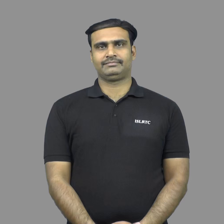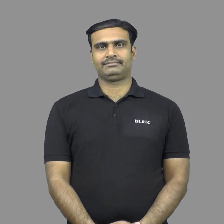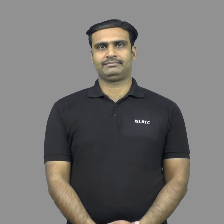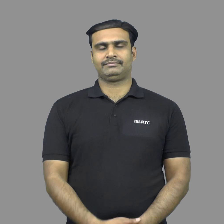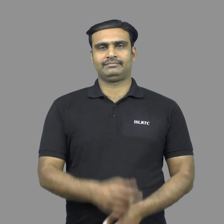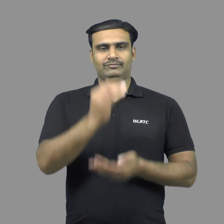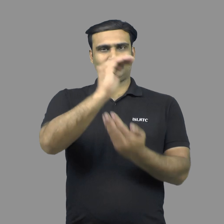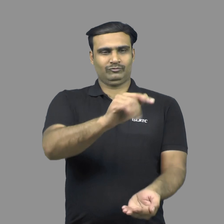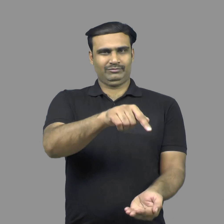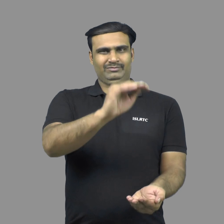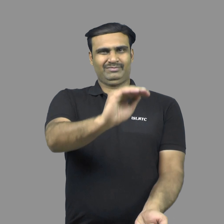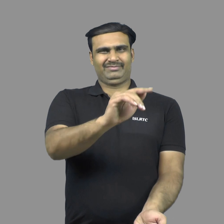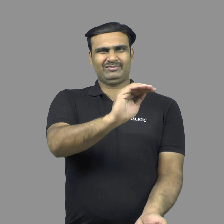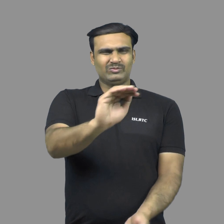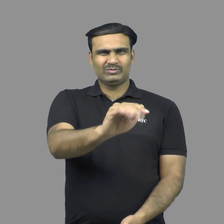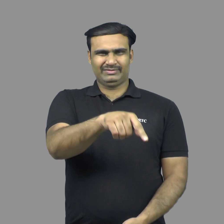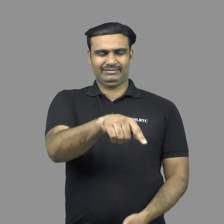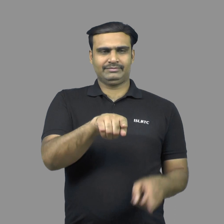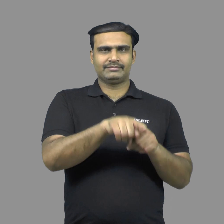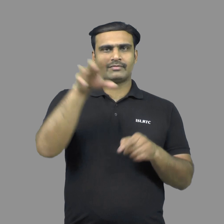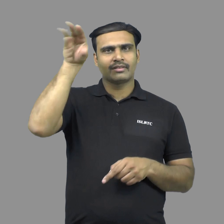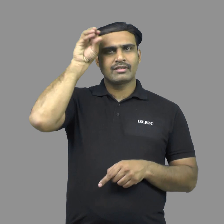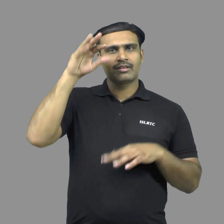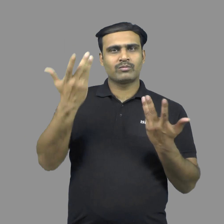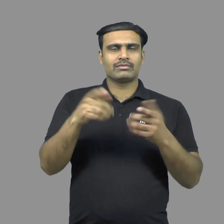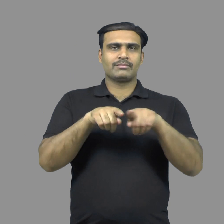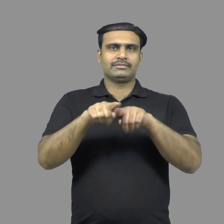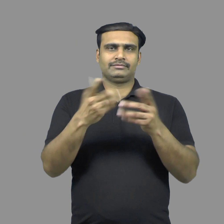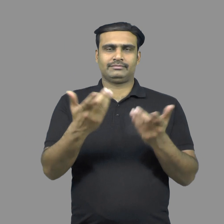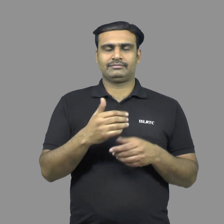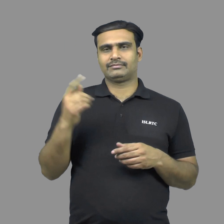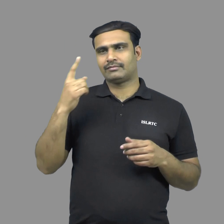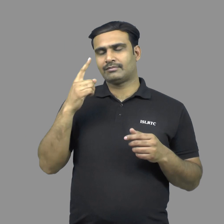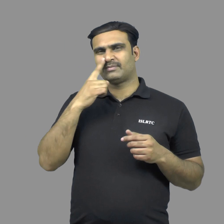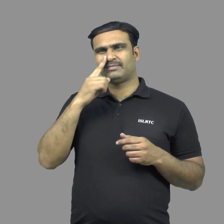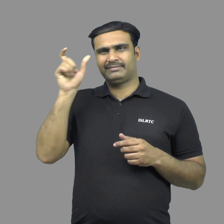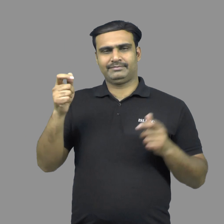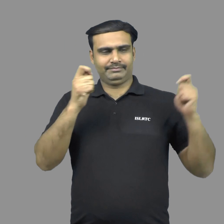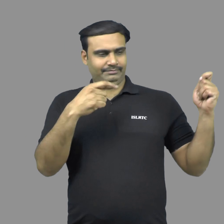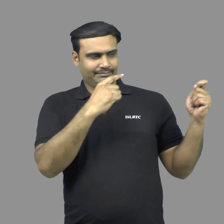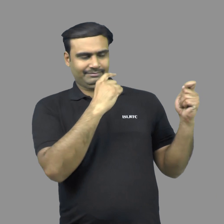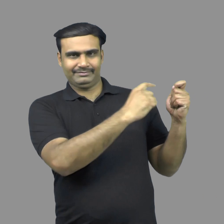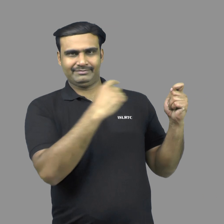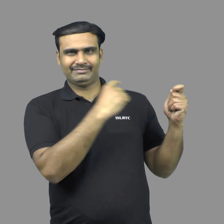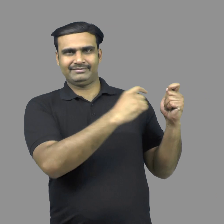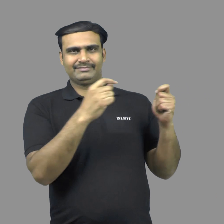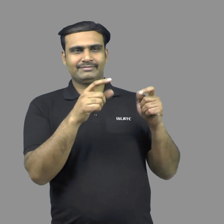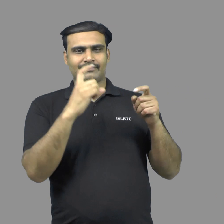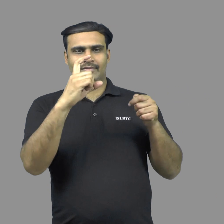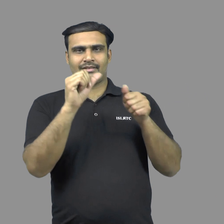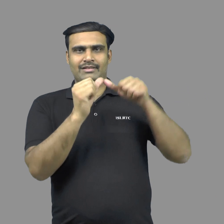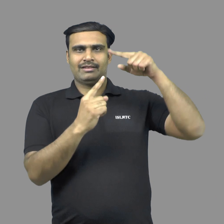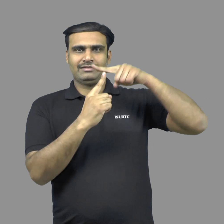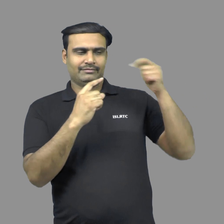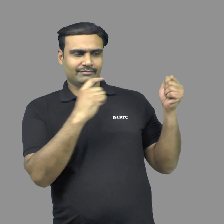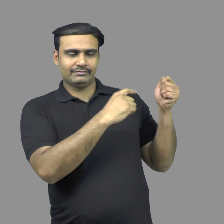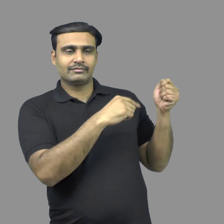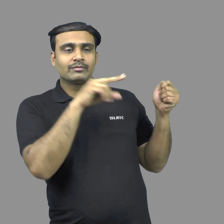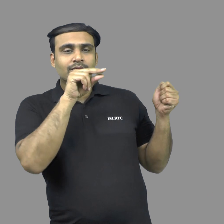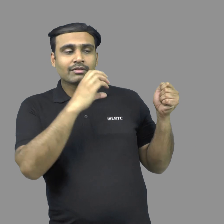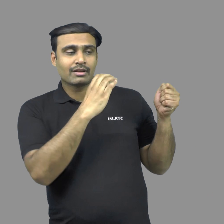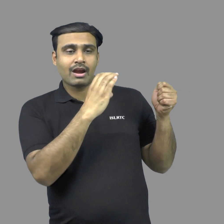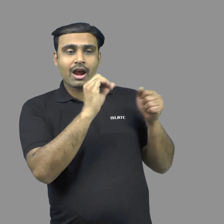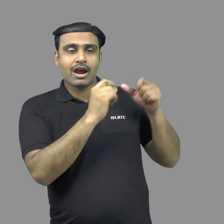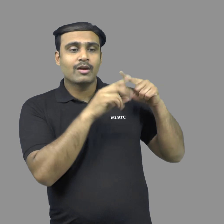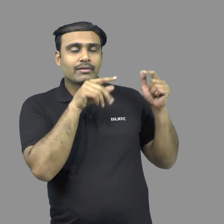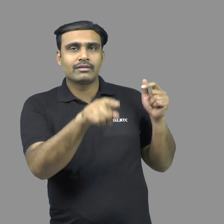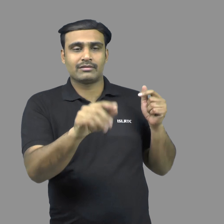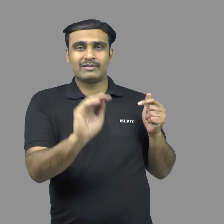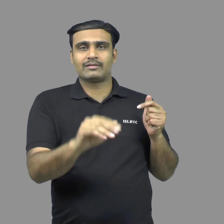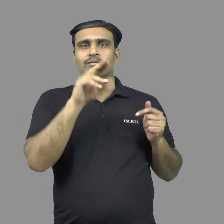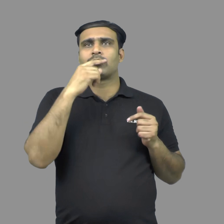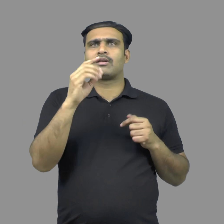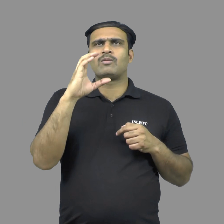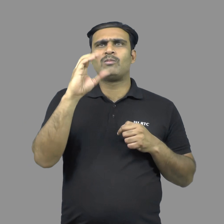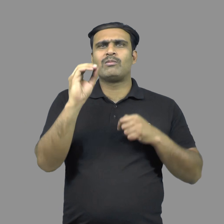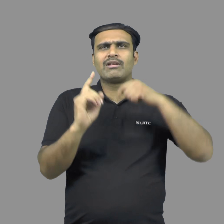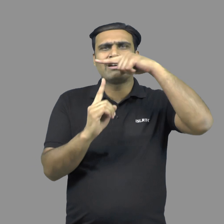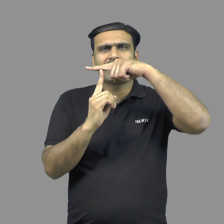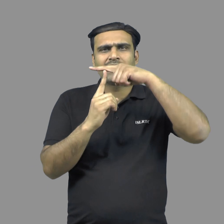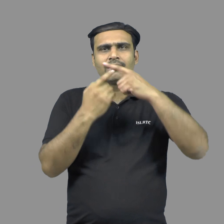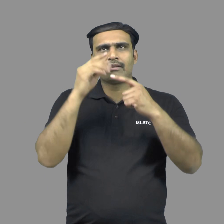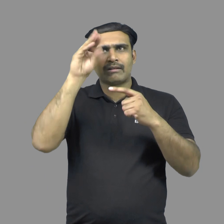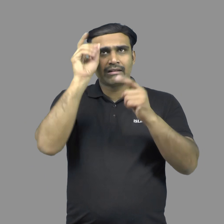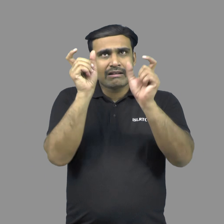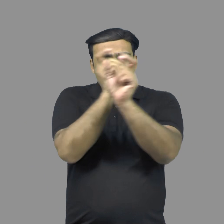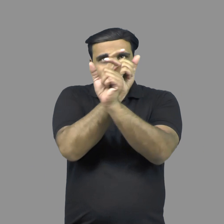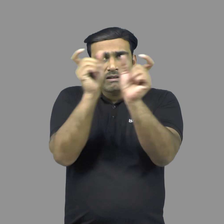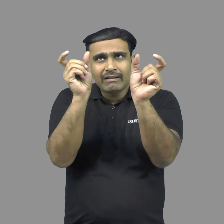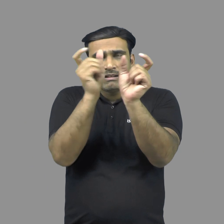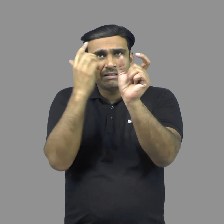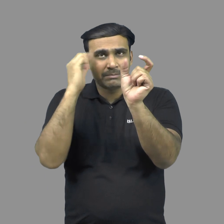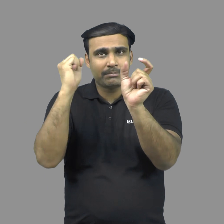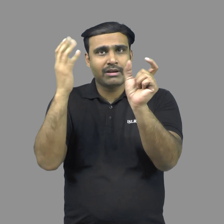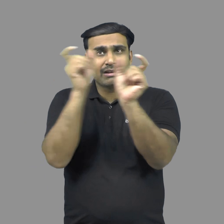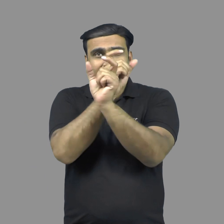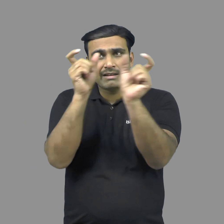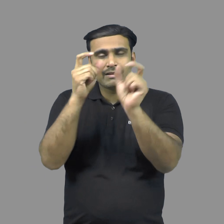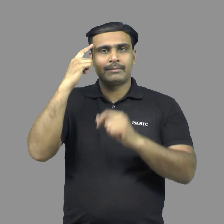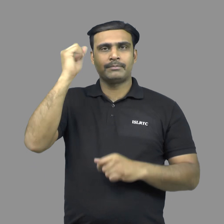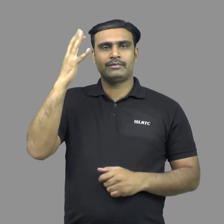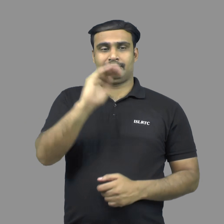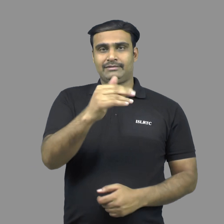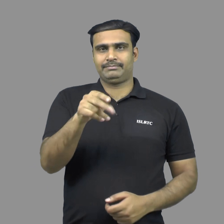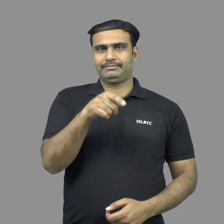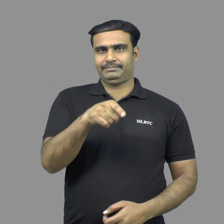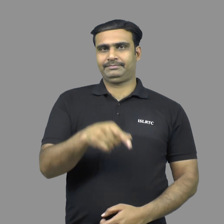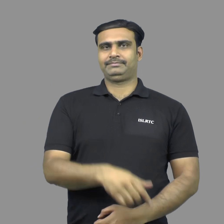Dyselxia